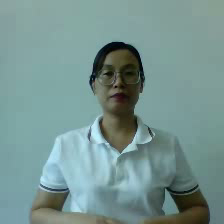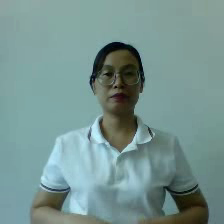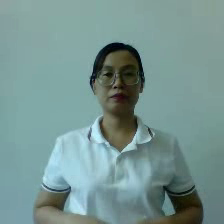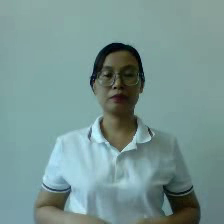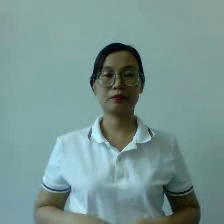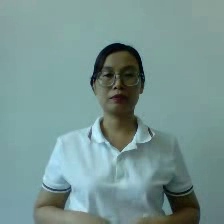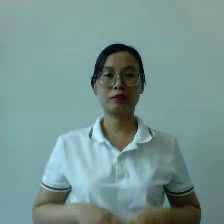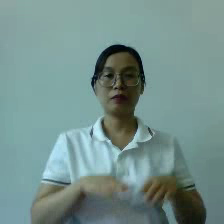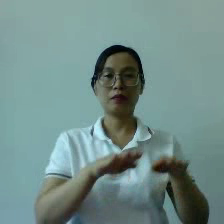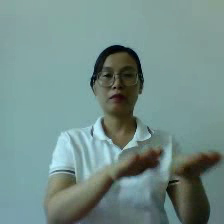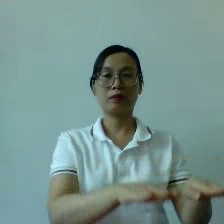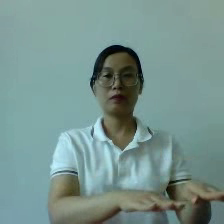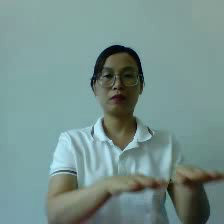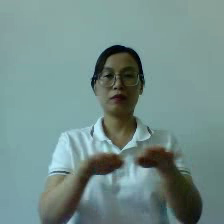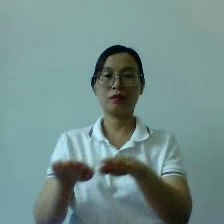Chậm lại